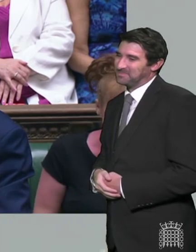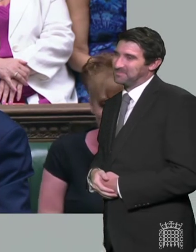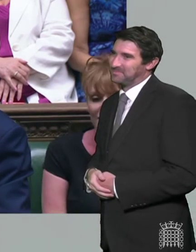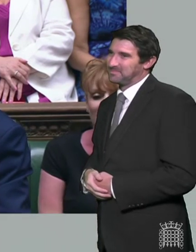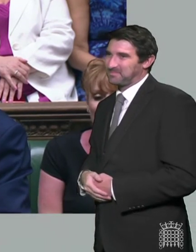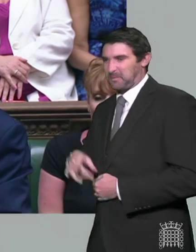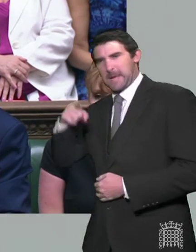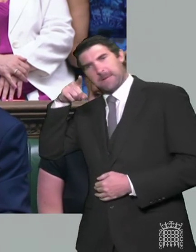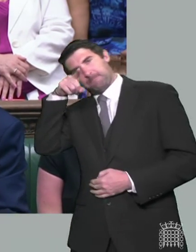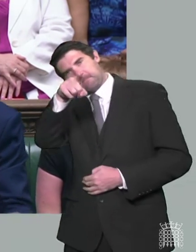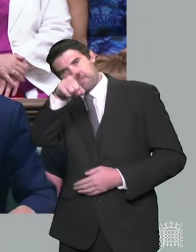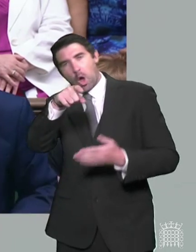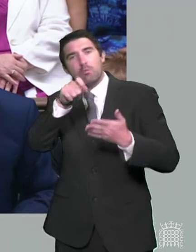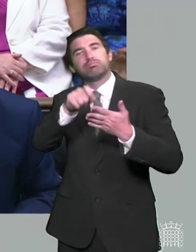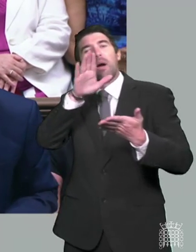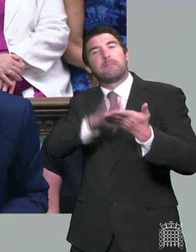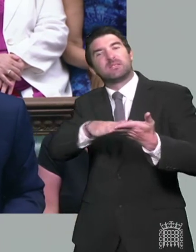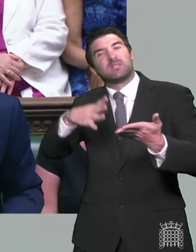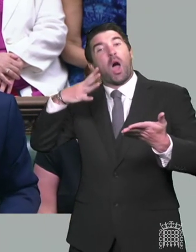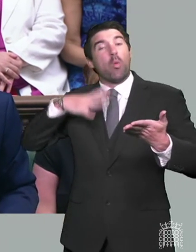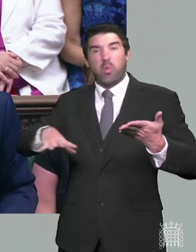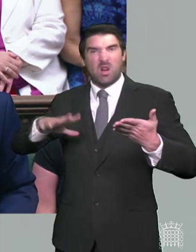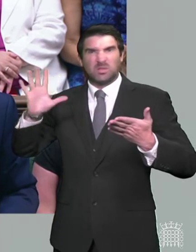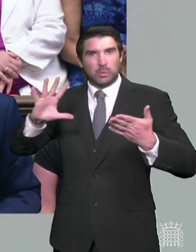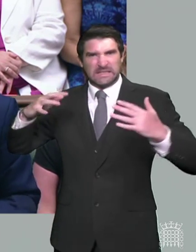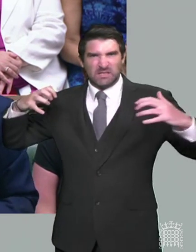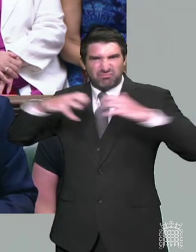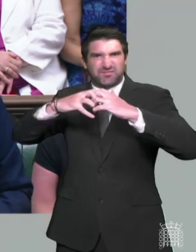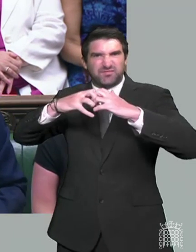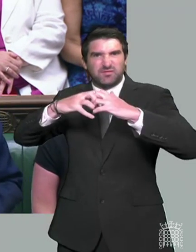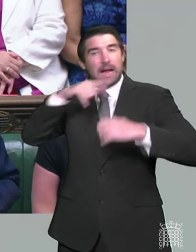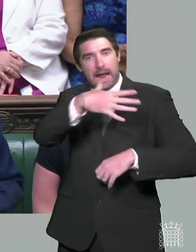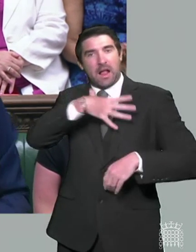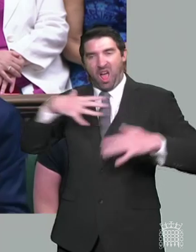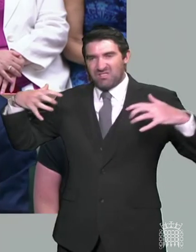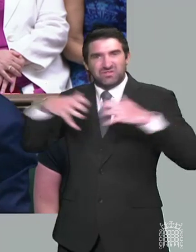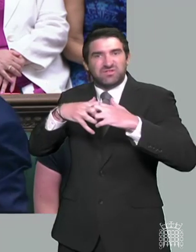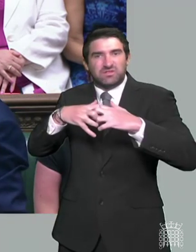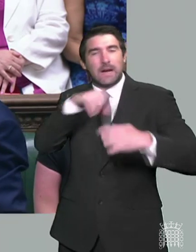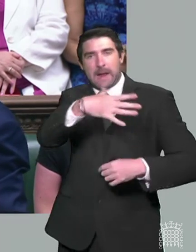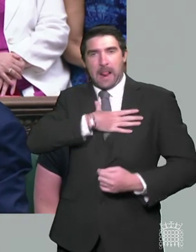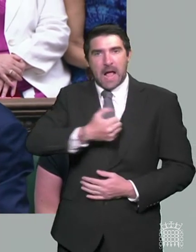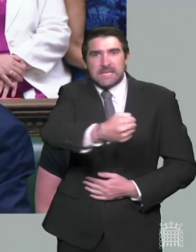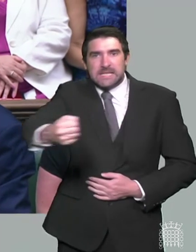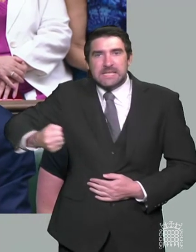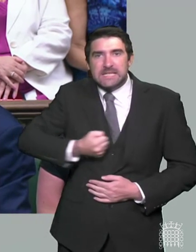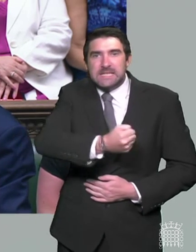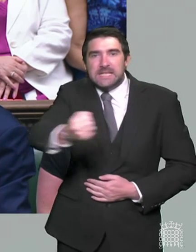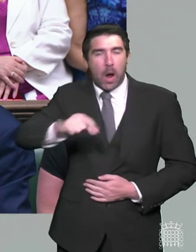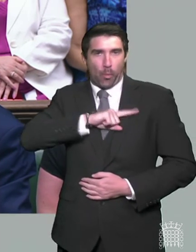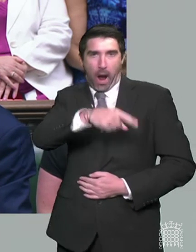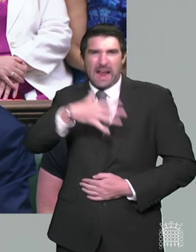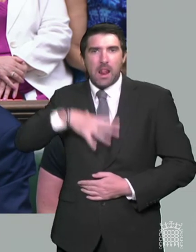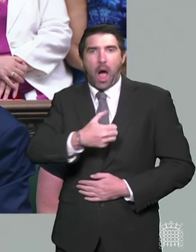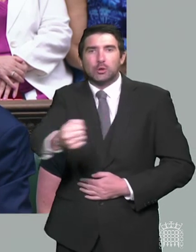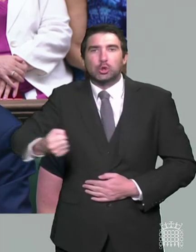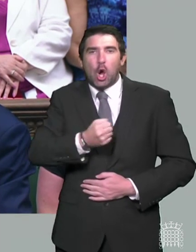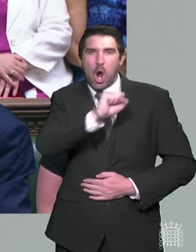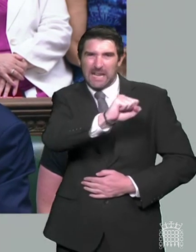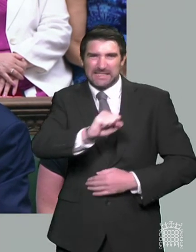I do not want the strikes to go ahead, but he does. He wants the country to grind to a halt so that he can feed off the division.